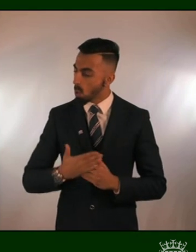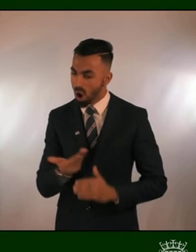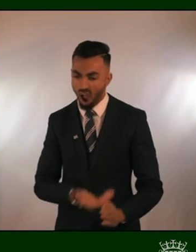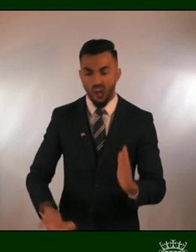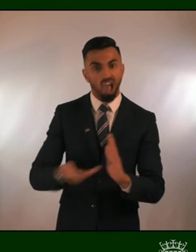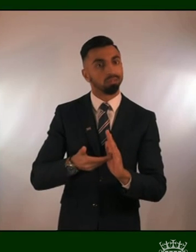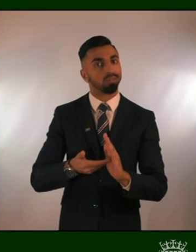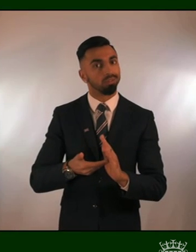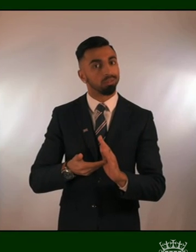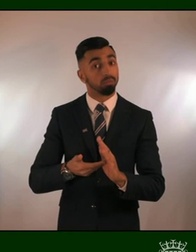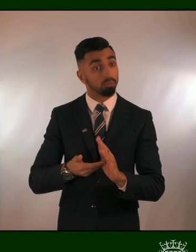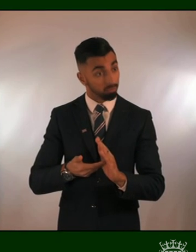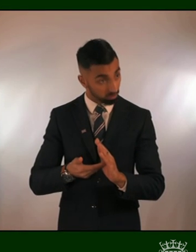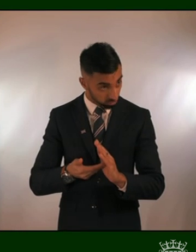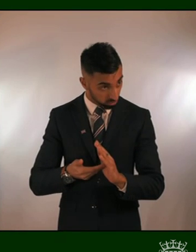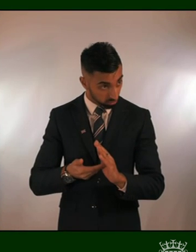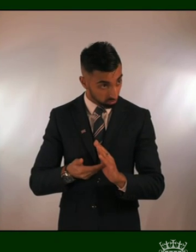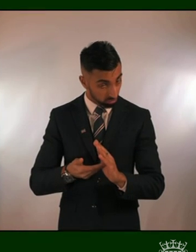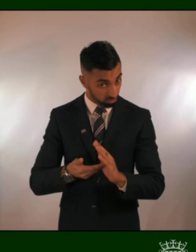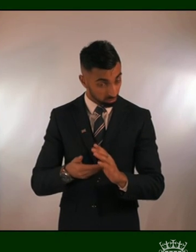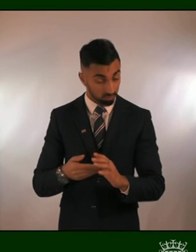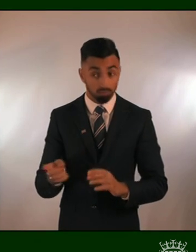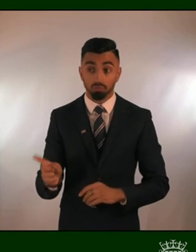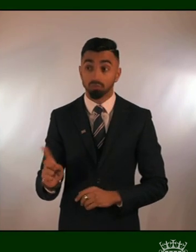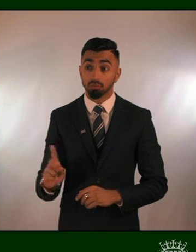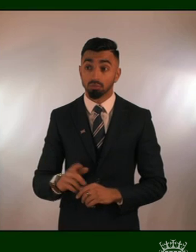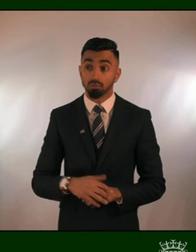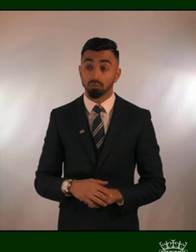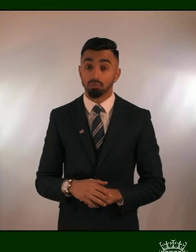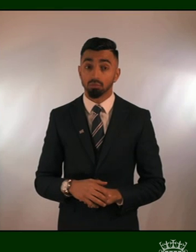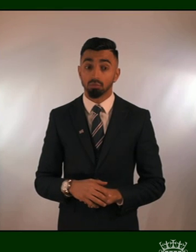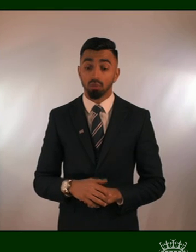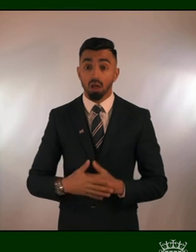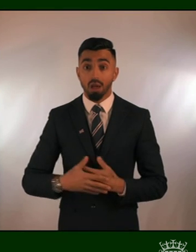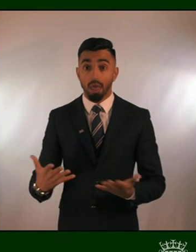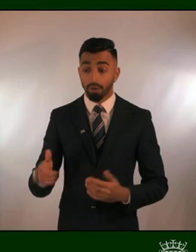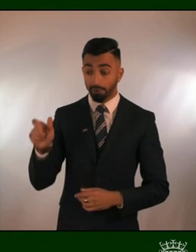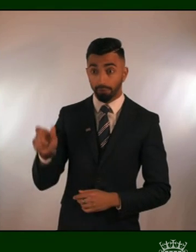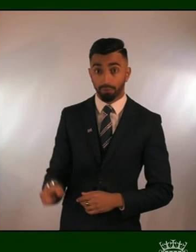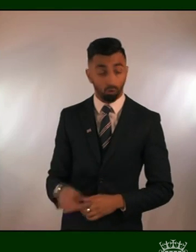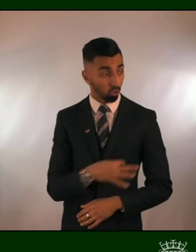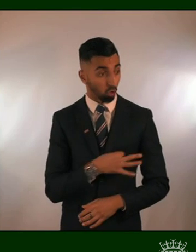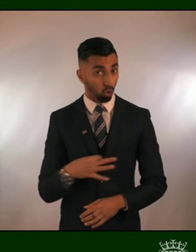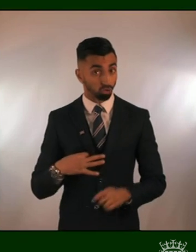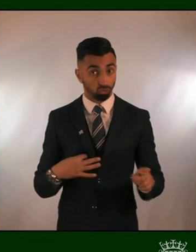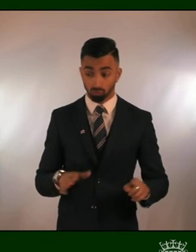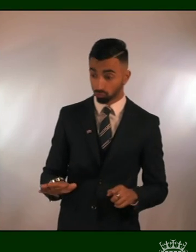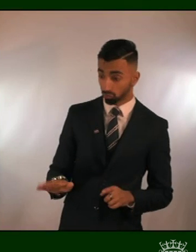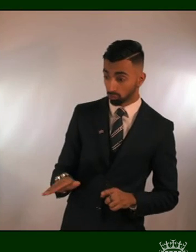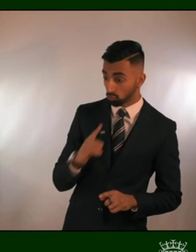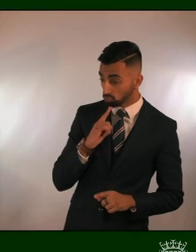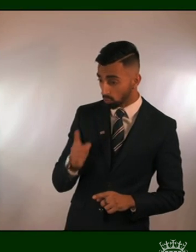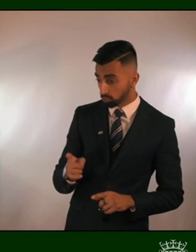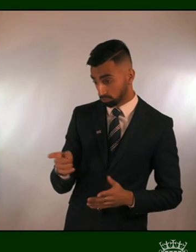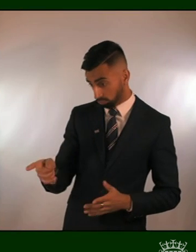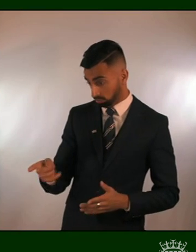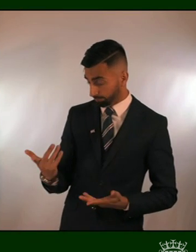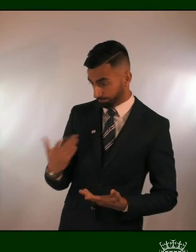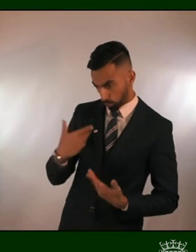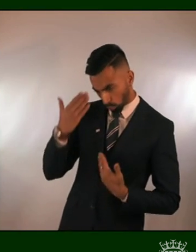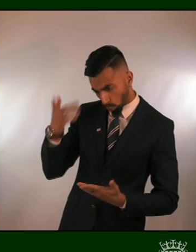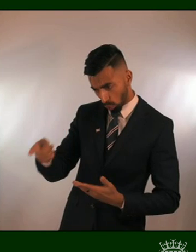Statutory sick pay will also be available for all those who are advised to self-isolate, even if they have not yet presented with symptoms.